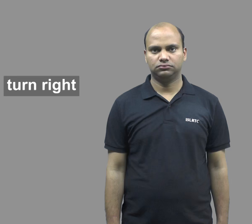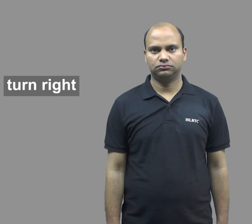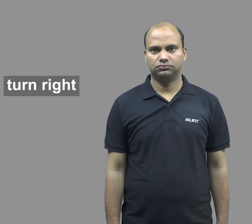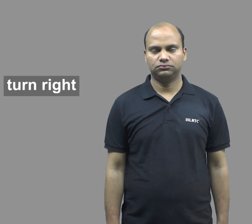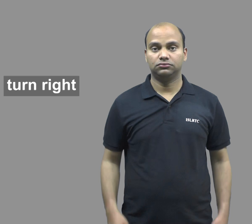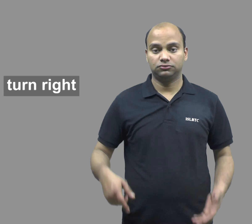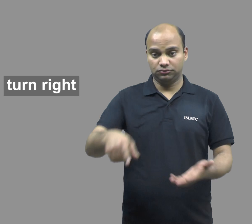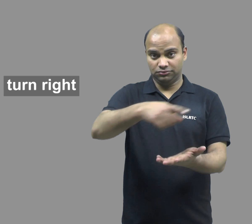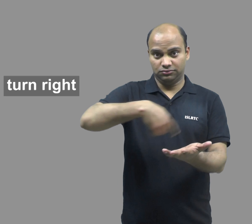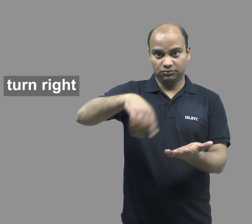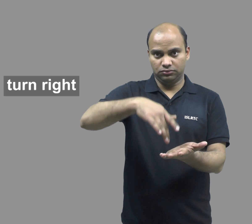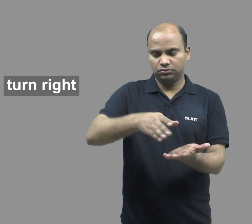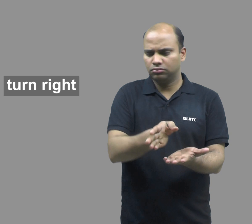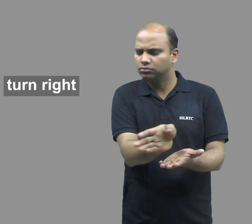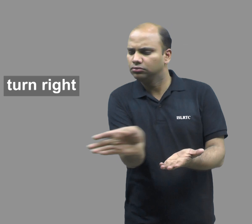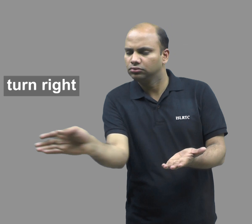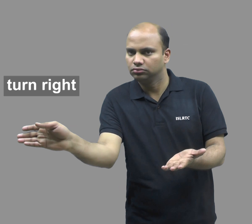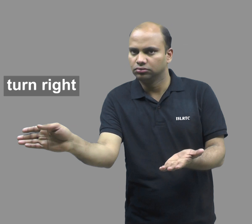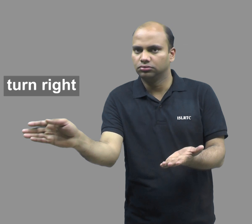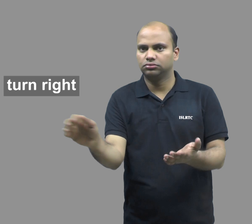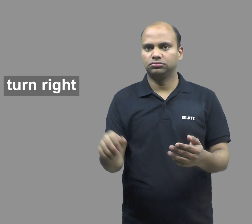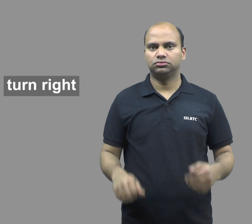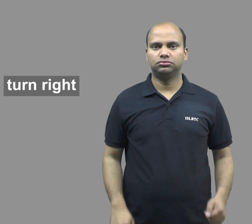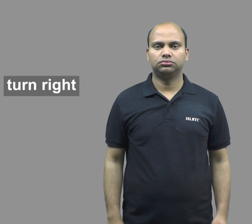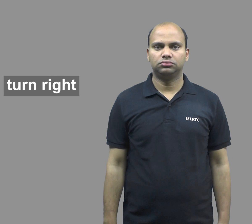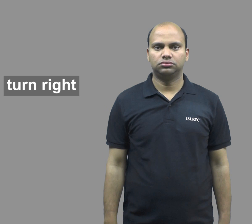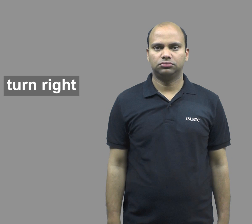Turn Right